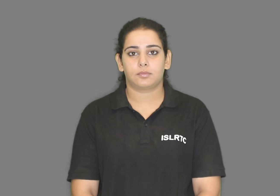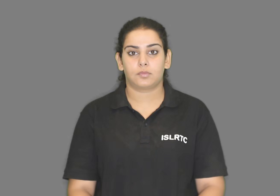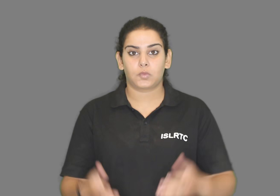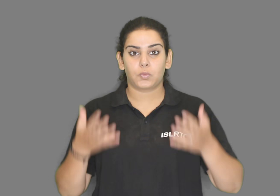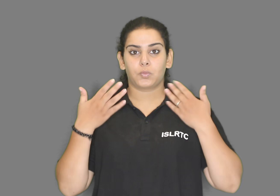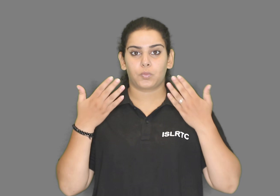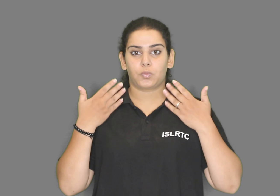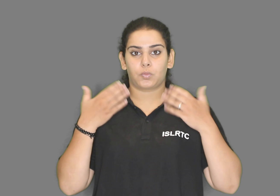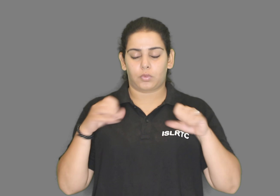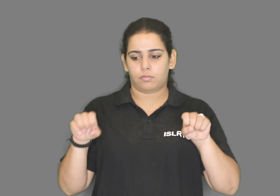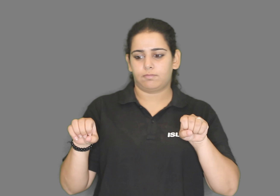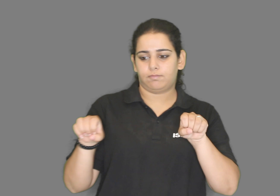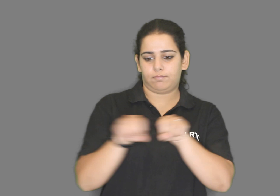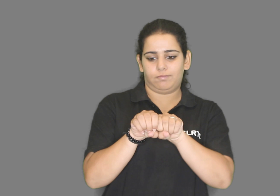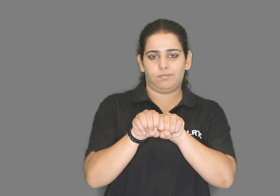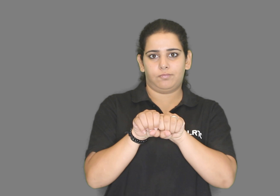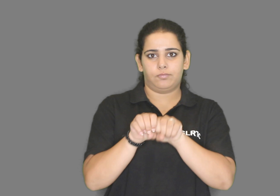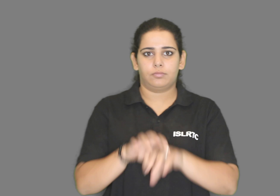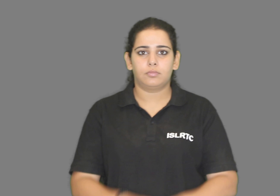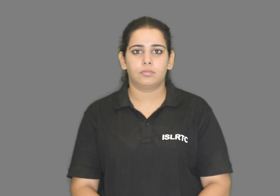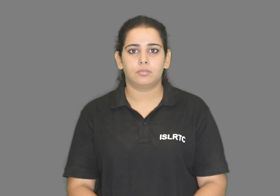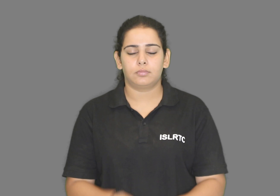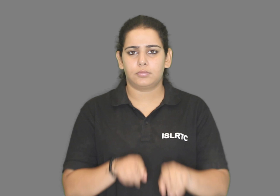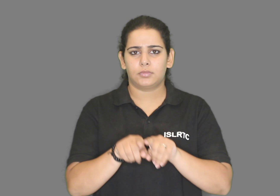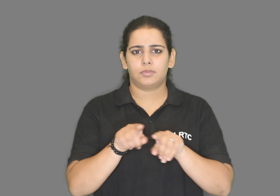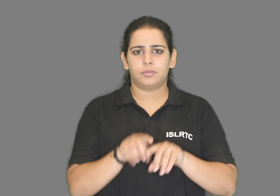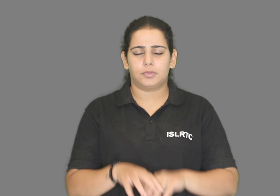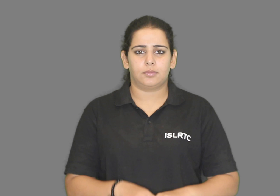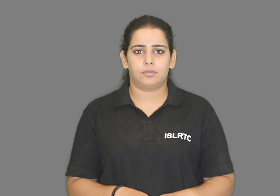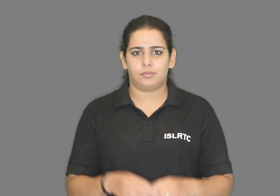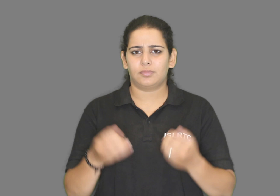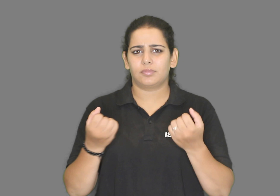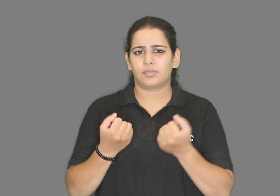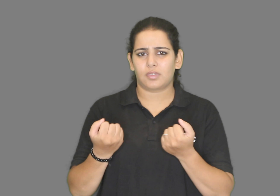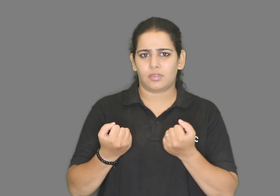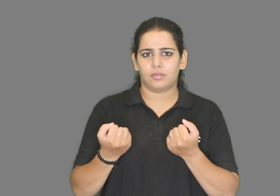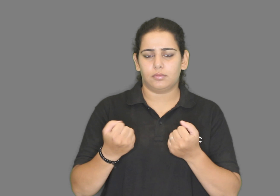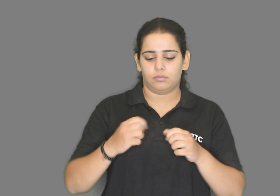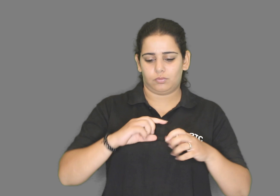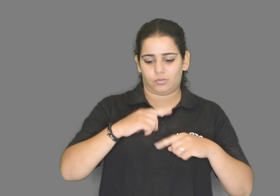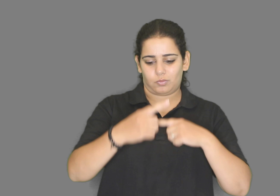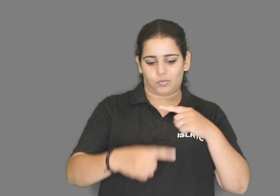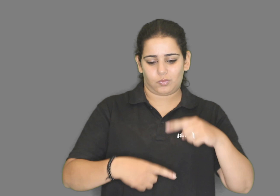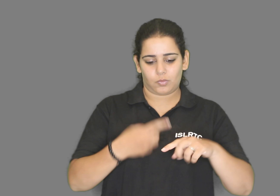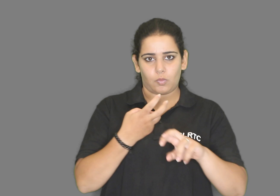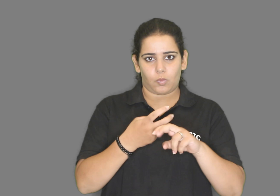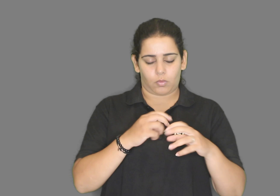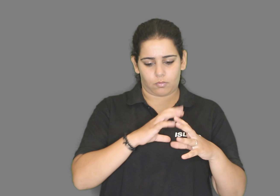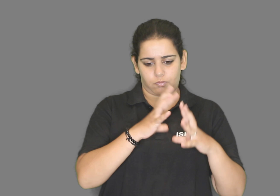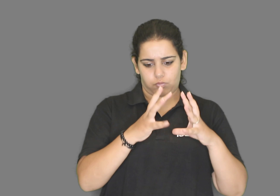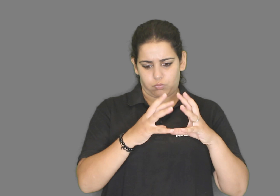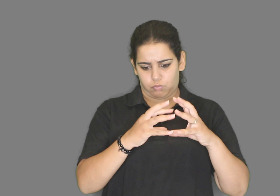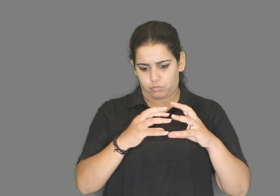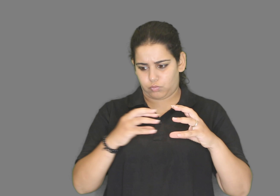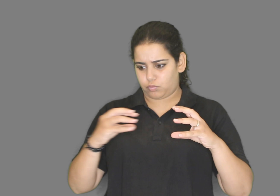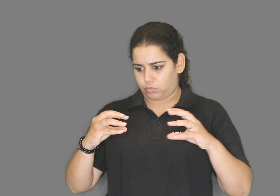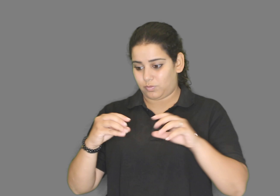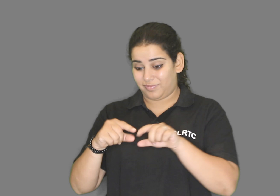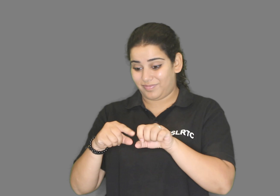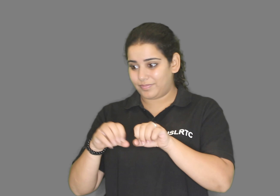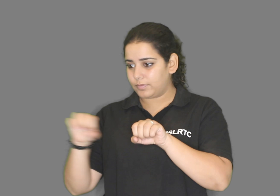Air brake A brake operated by a piston driven by compressed air